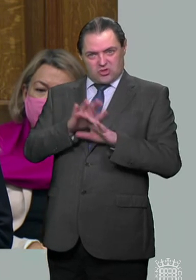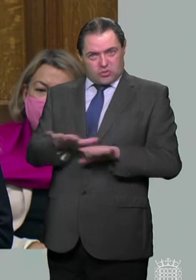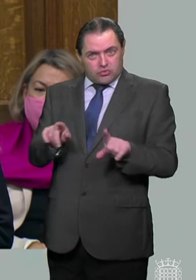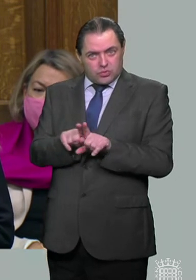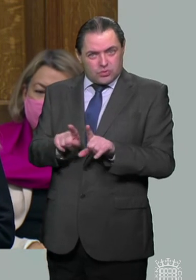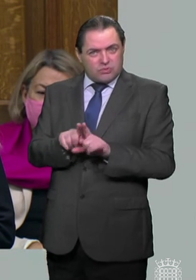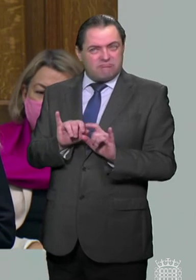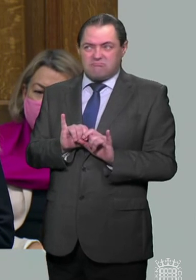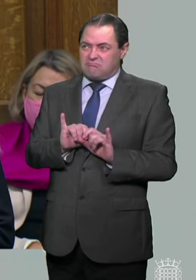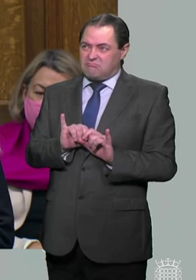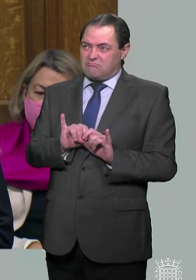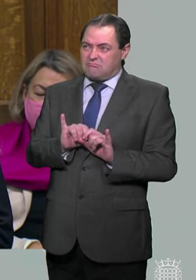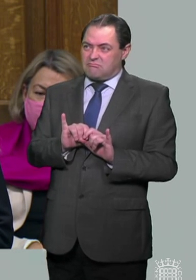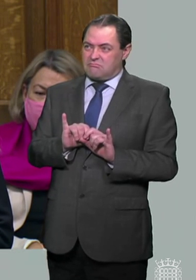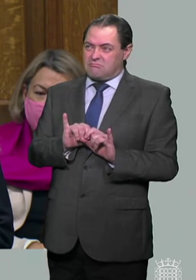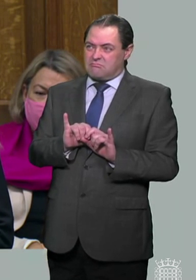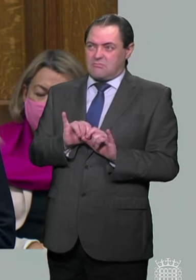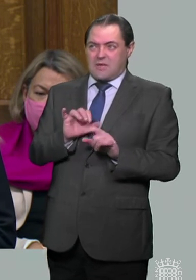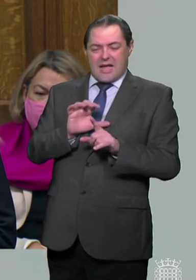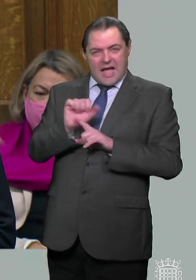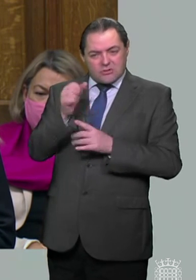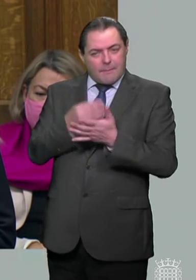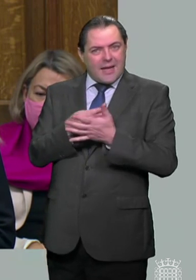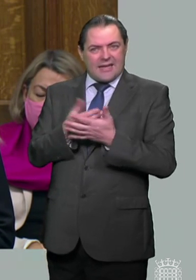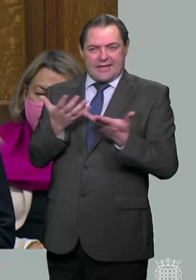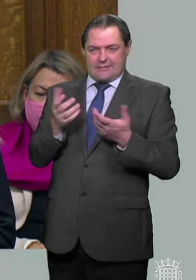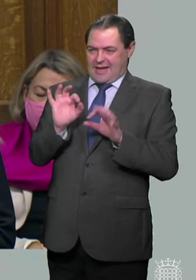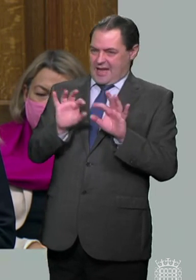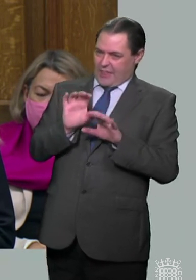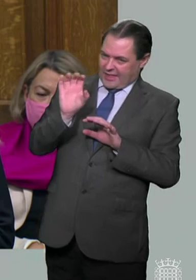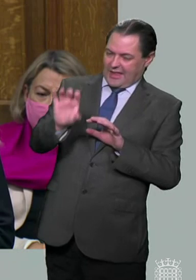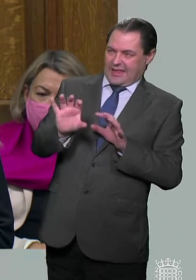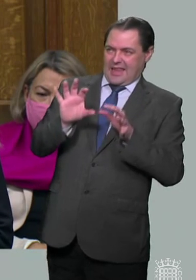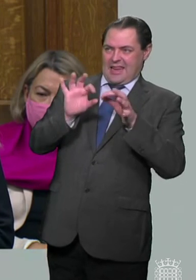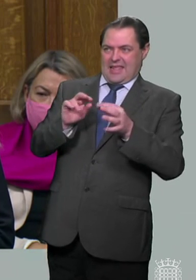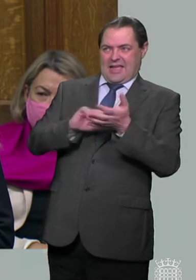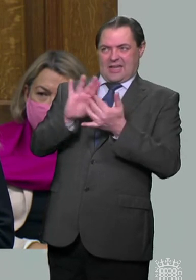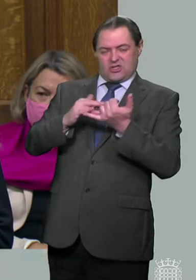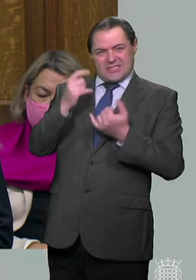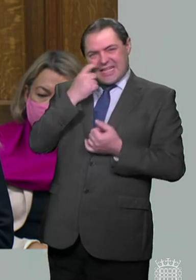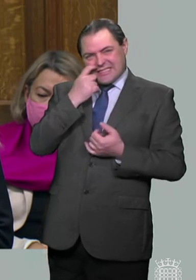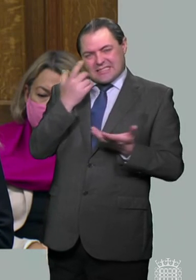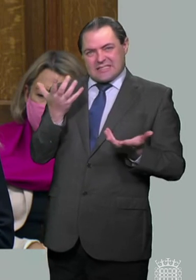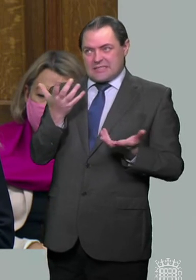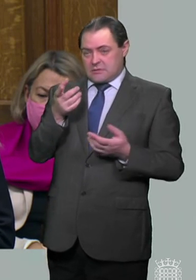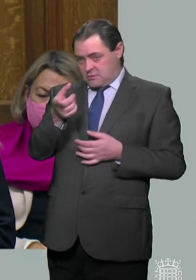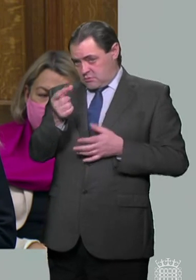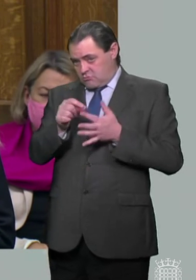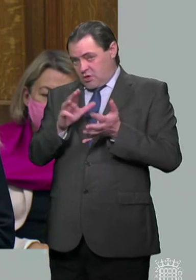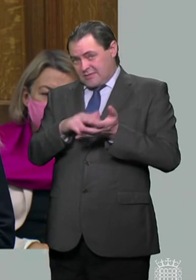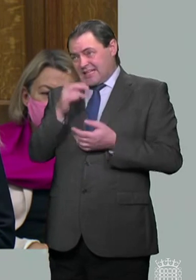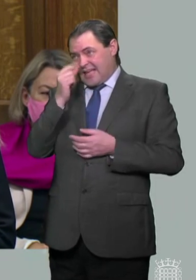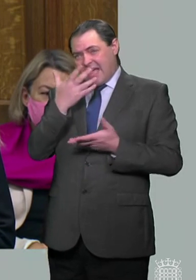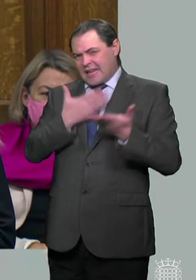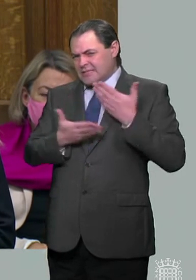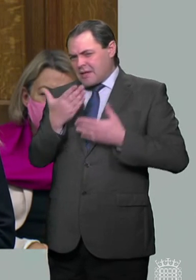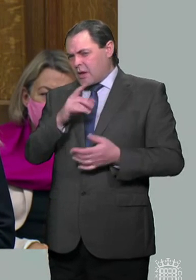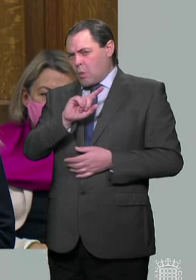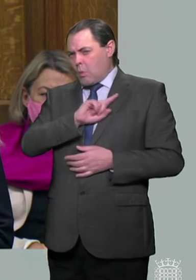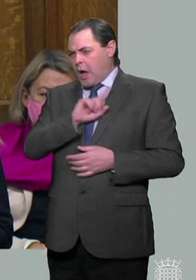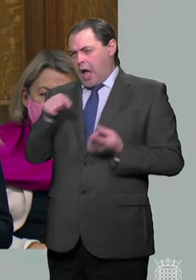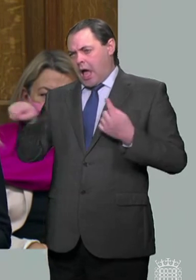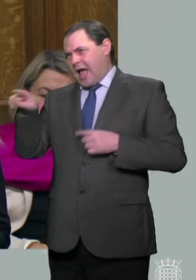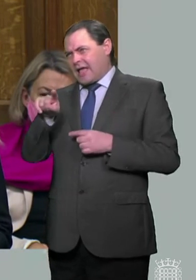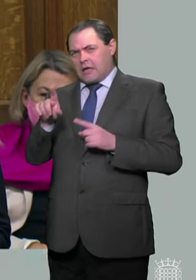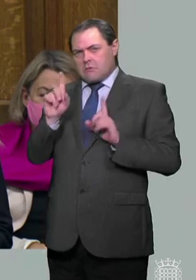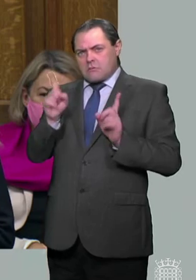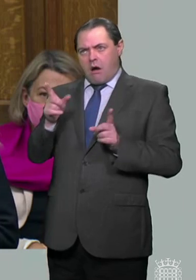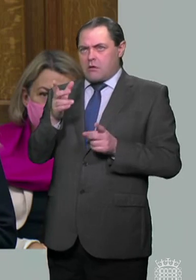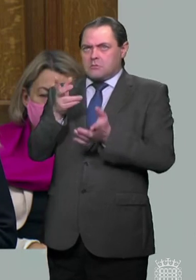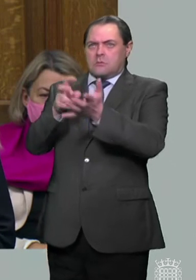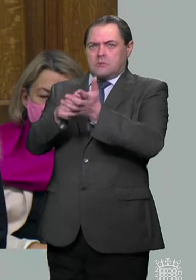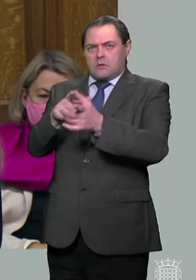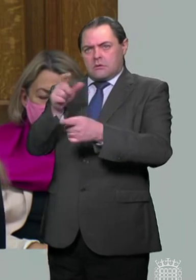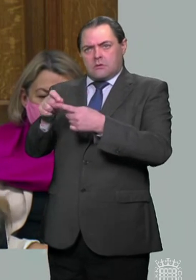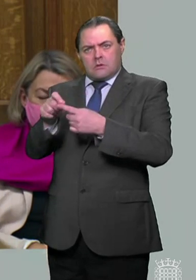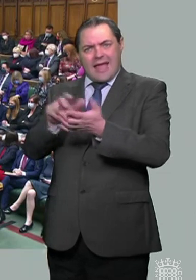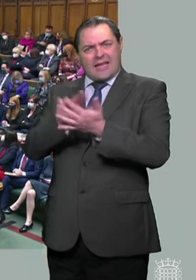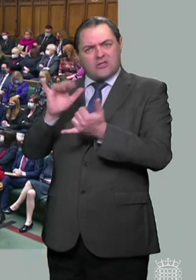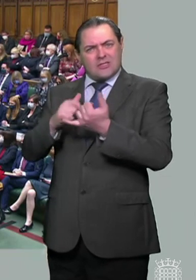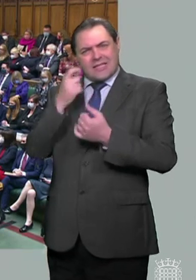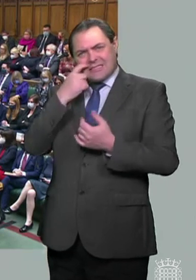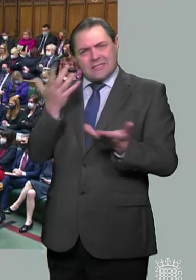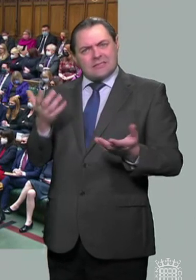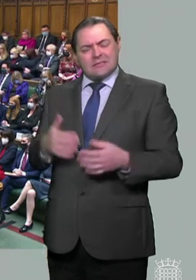In the catch-up money, nothing has been allocated to NHS dentistry, so can the Prime Minister explain why my constituents cannot access an NHS dentist?